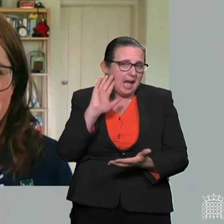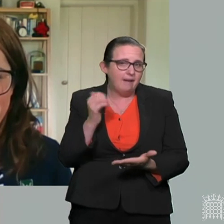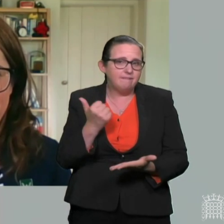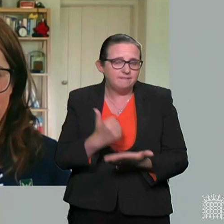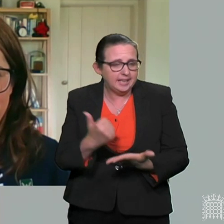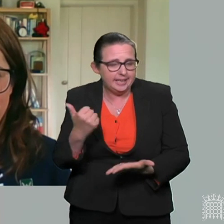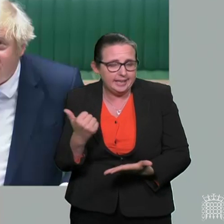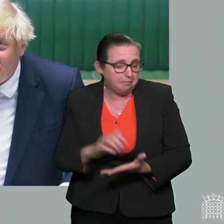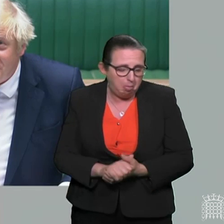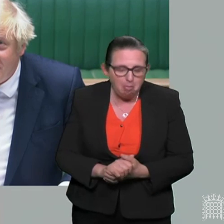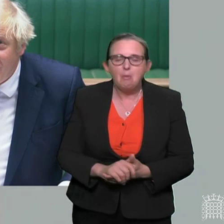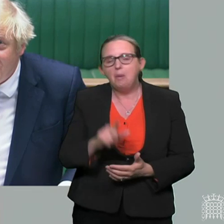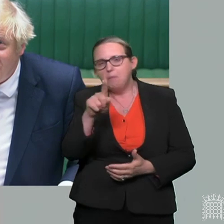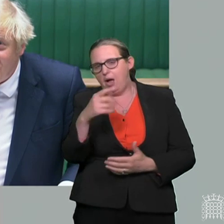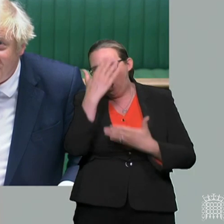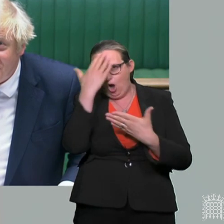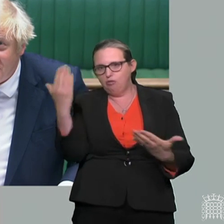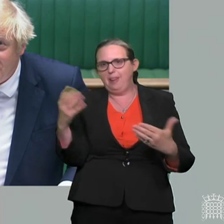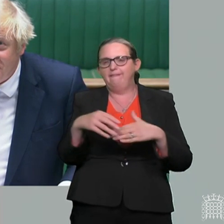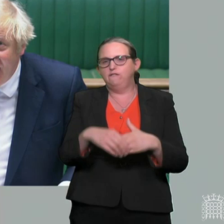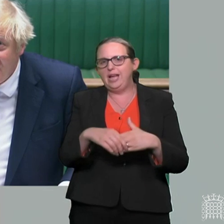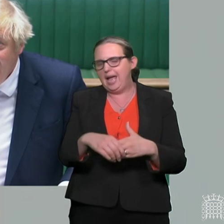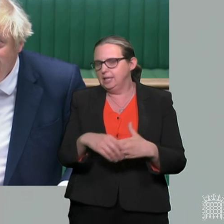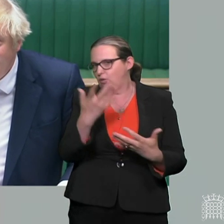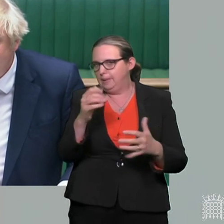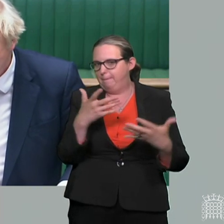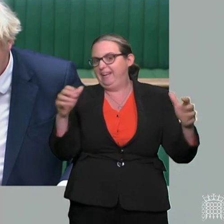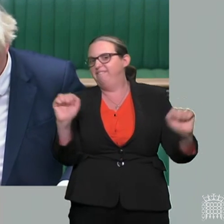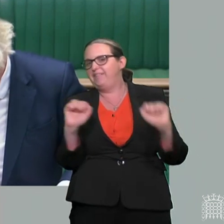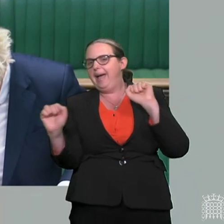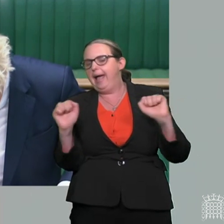My honourable Friend is obviously a big fan.